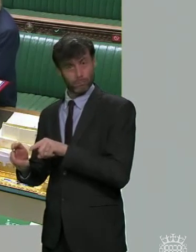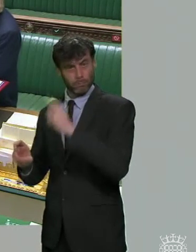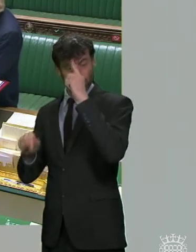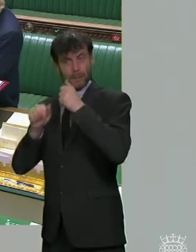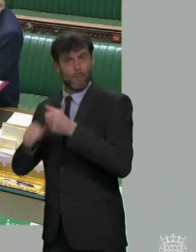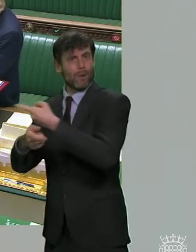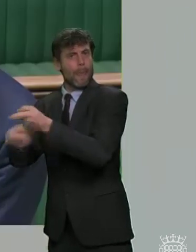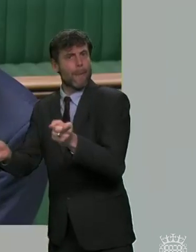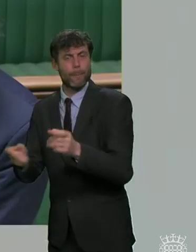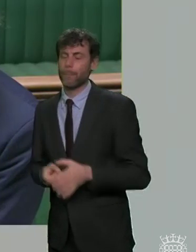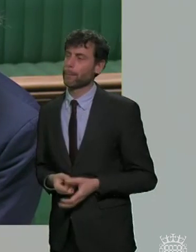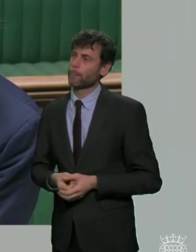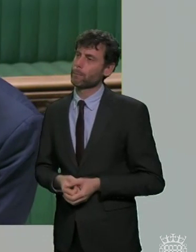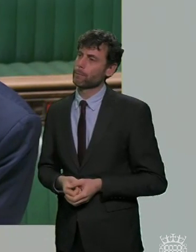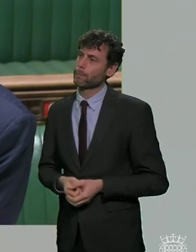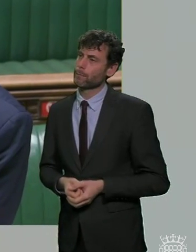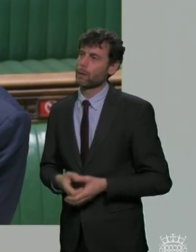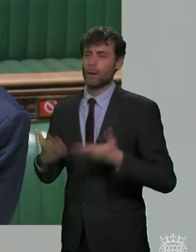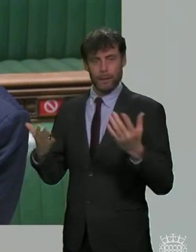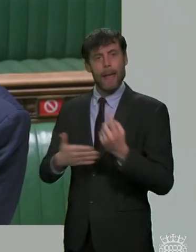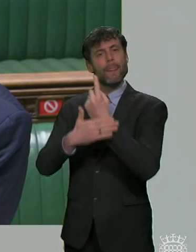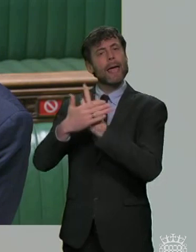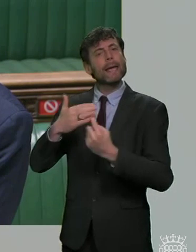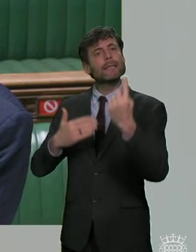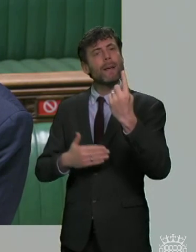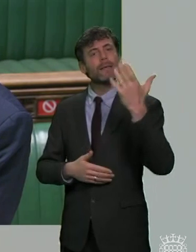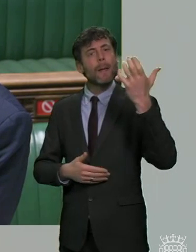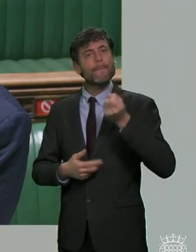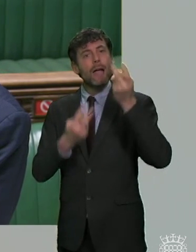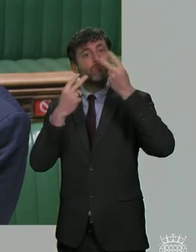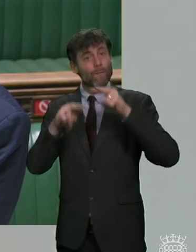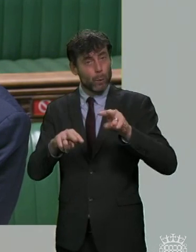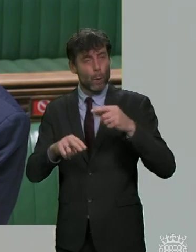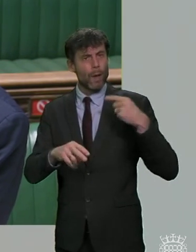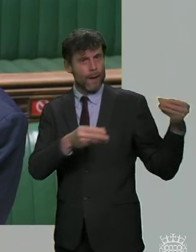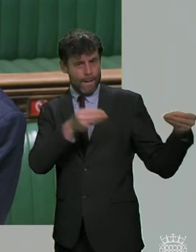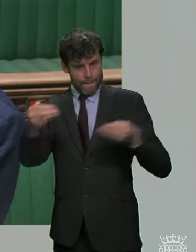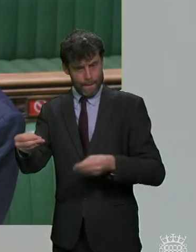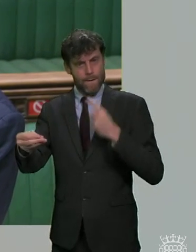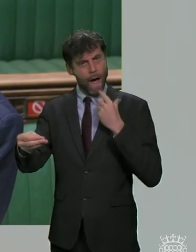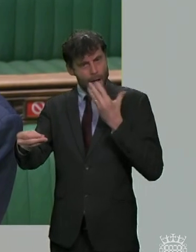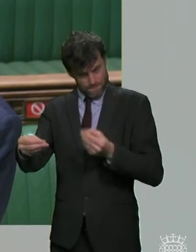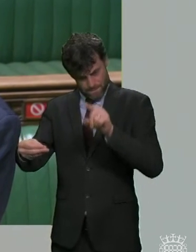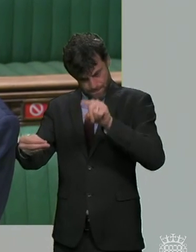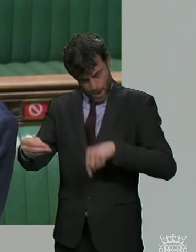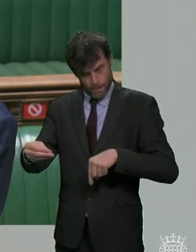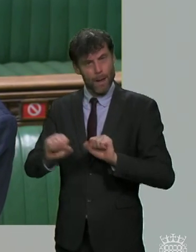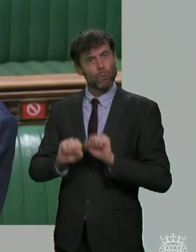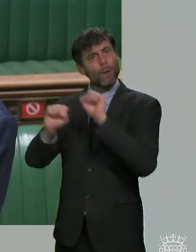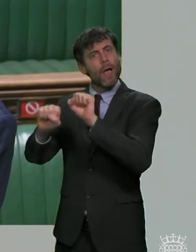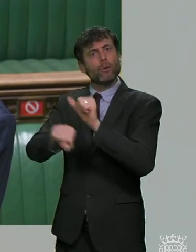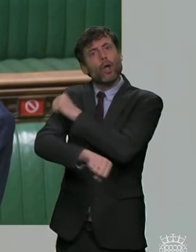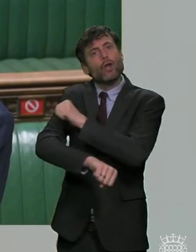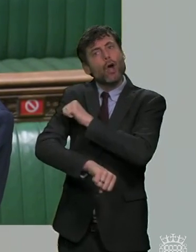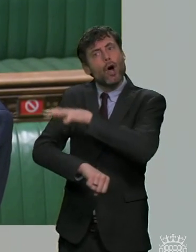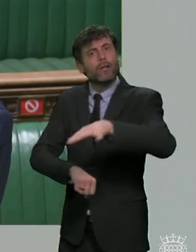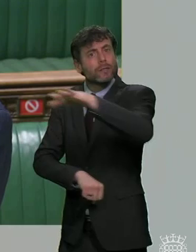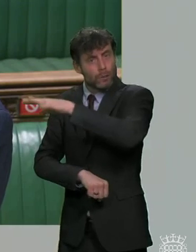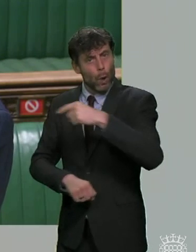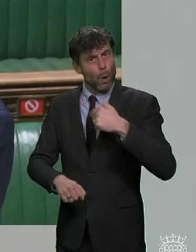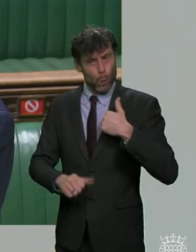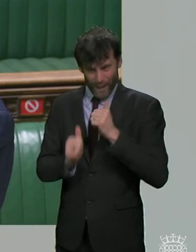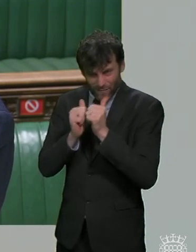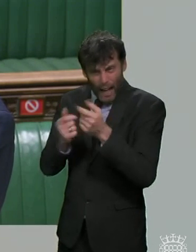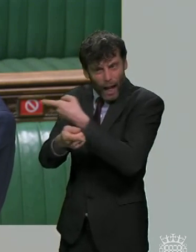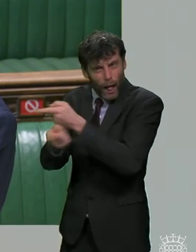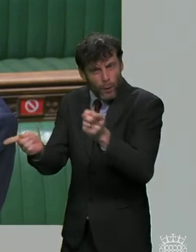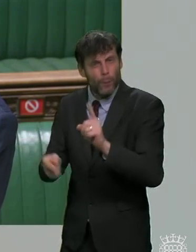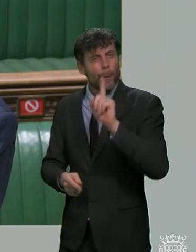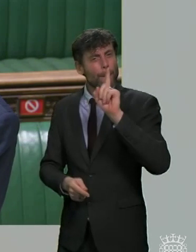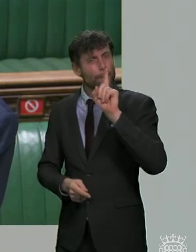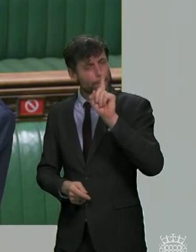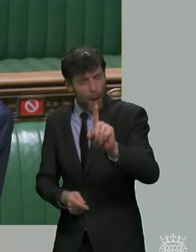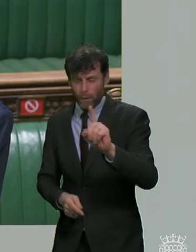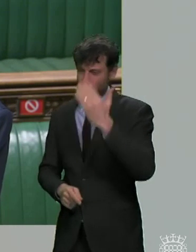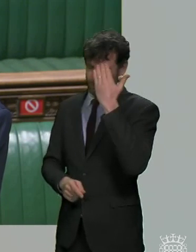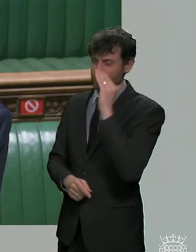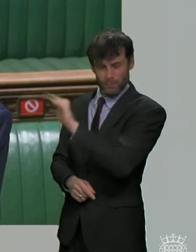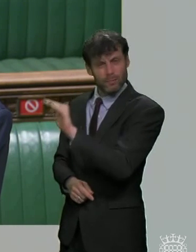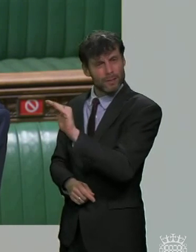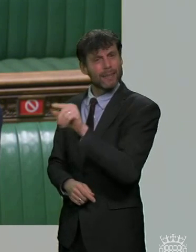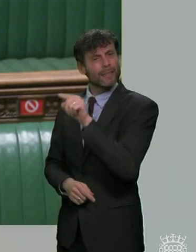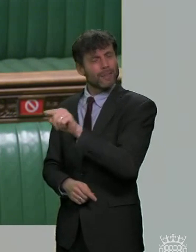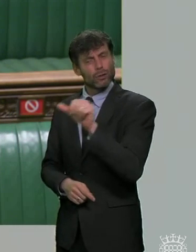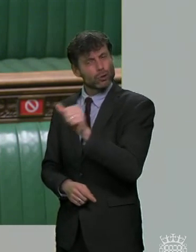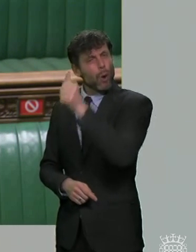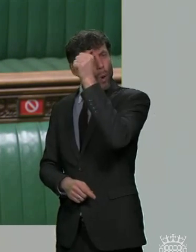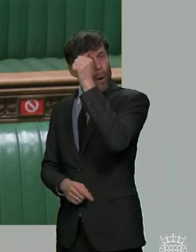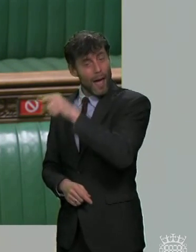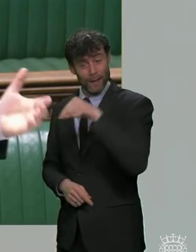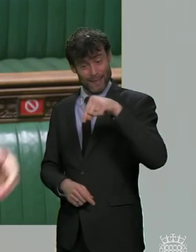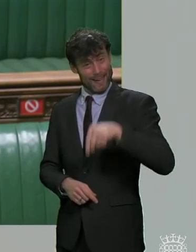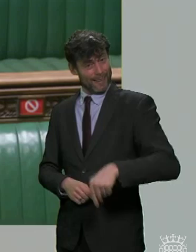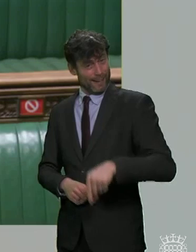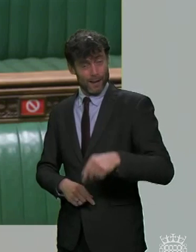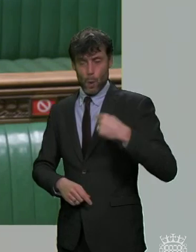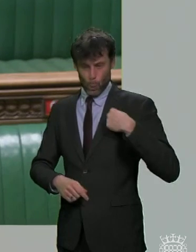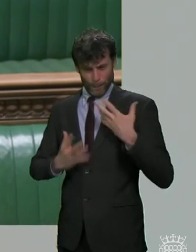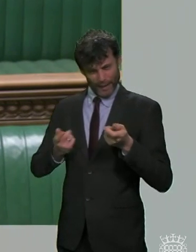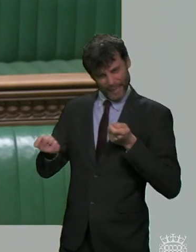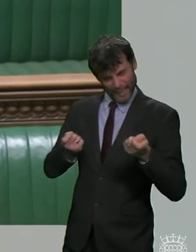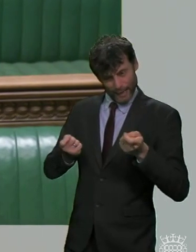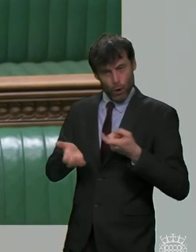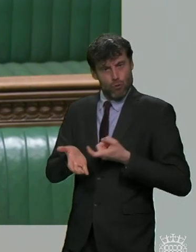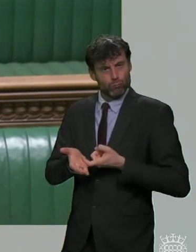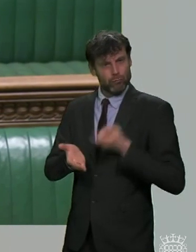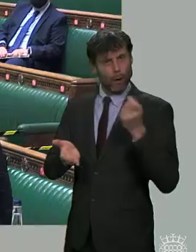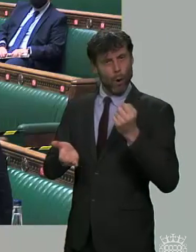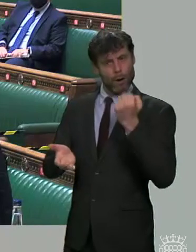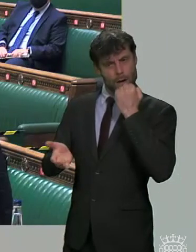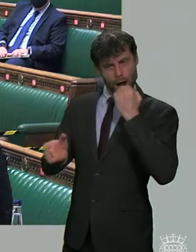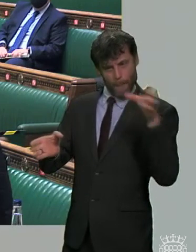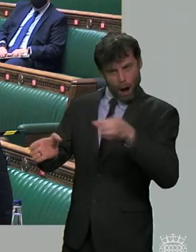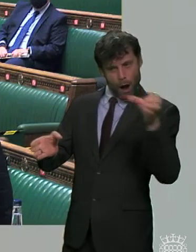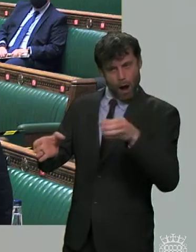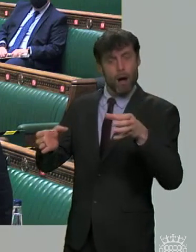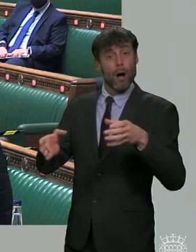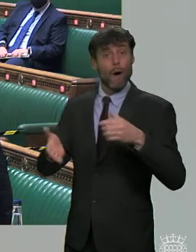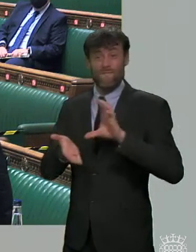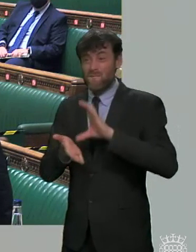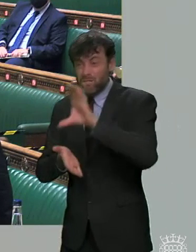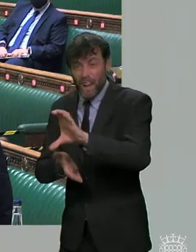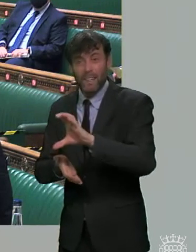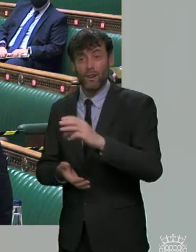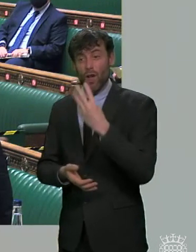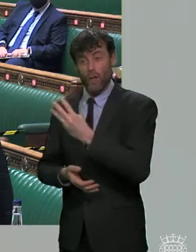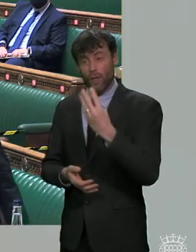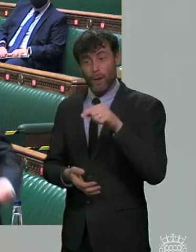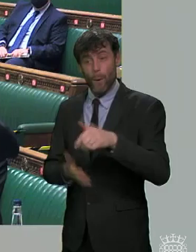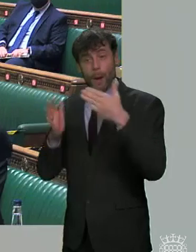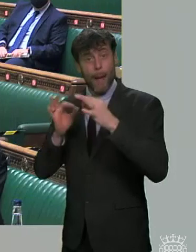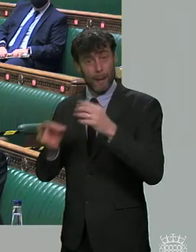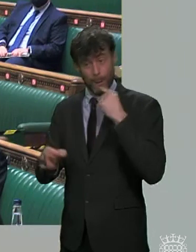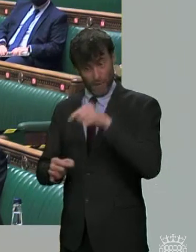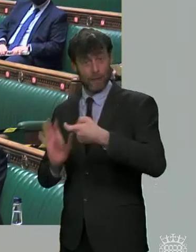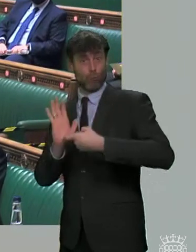No. Of course, we will look at what the independent pay review body has to say, exceptionally, about the nursing profession, whom we particularly value, but the right honourable and learned Gentleman should also know, and reflect to the House, that under this Government we not only began with a record increase in NHS funding of £33.9 billion, but